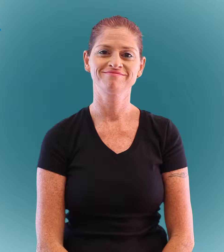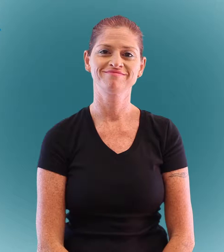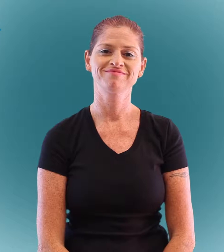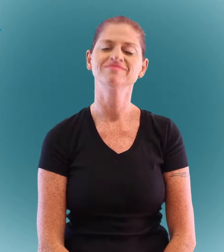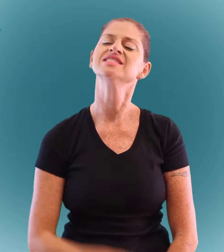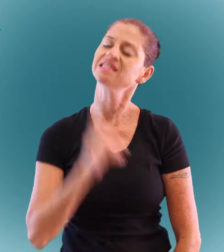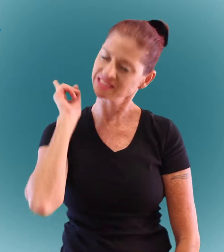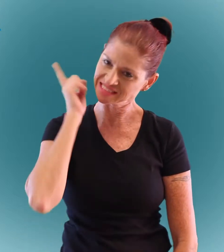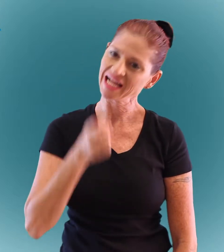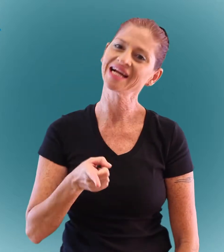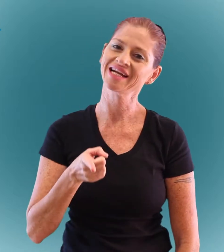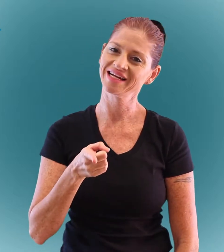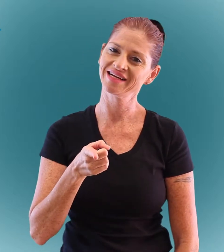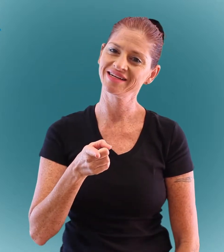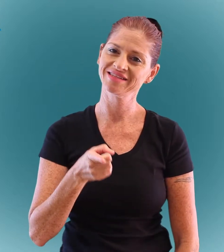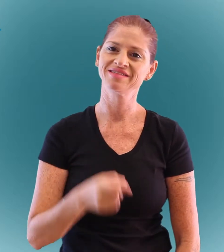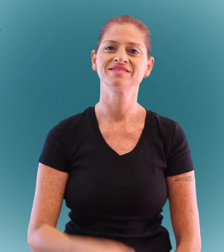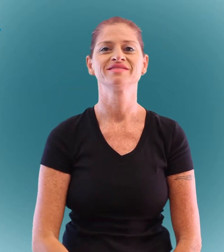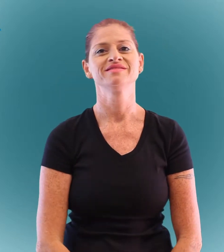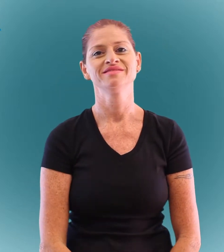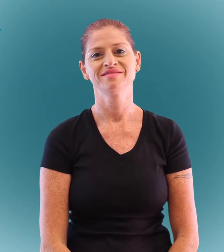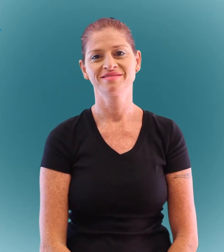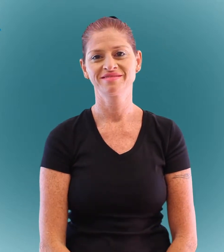צריך